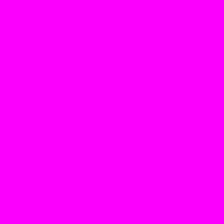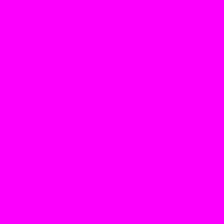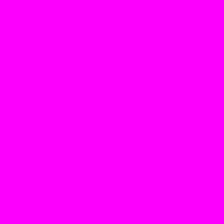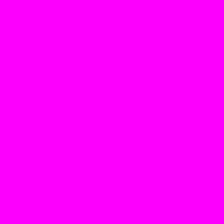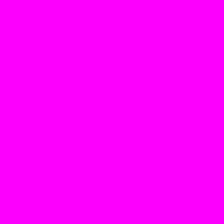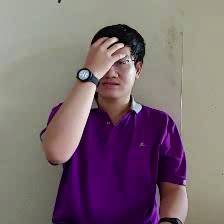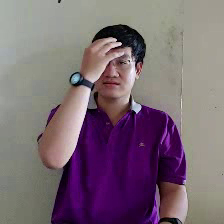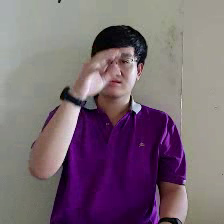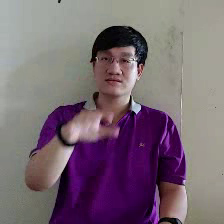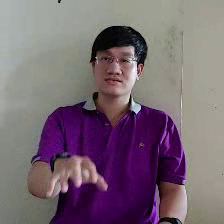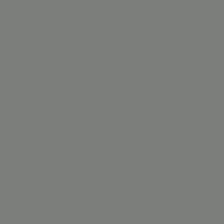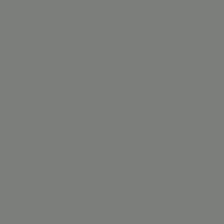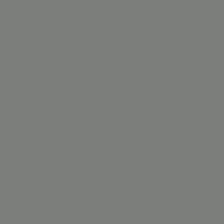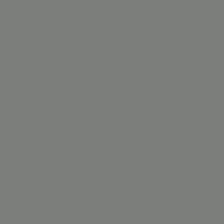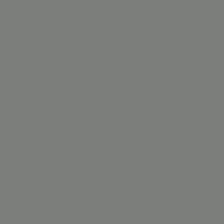Áp dụng